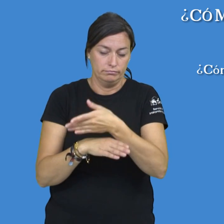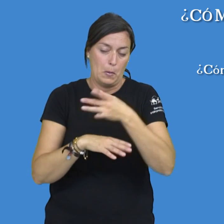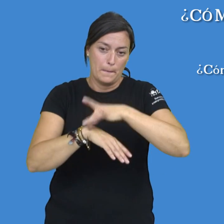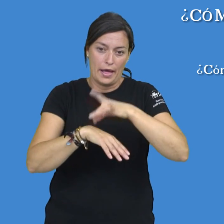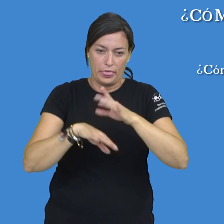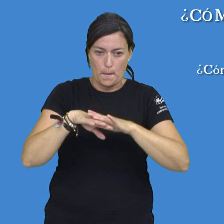enfermo